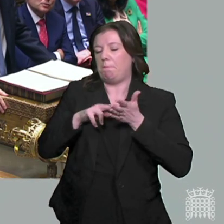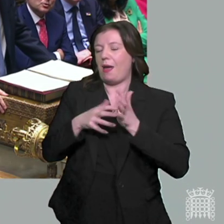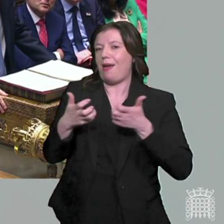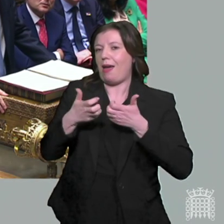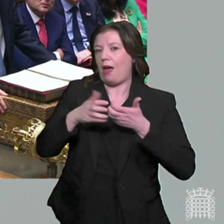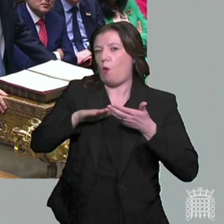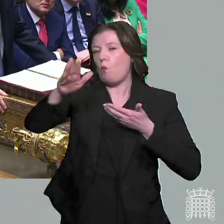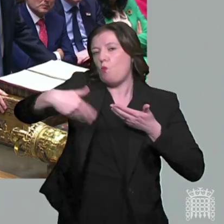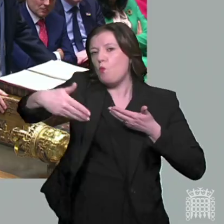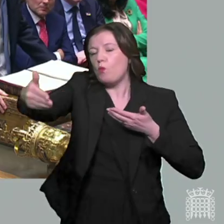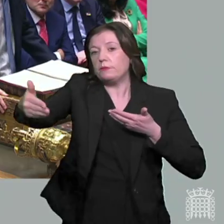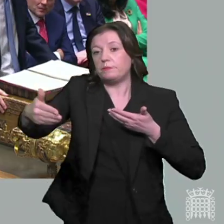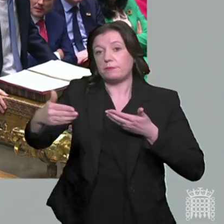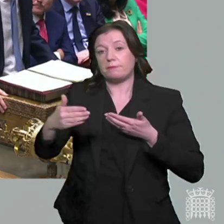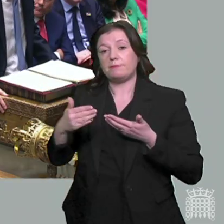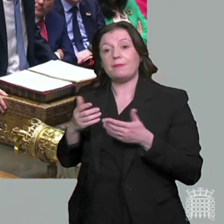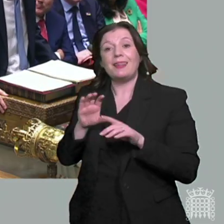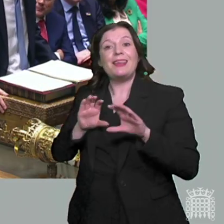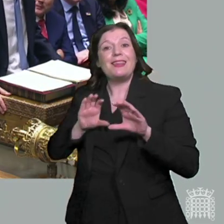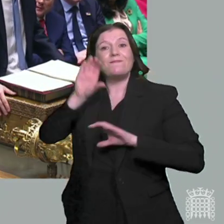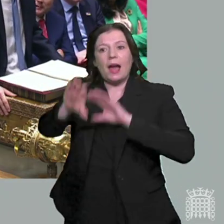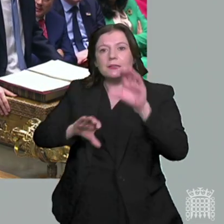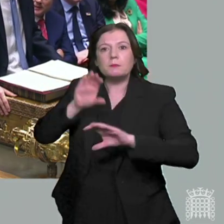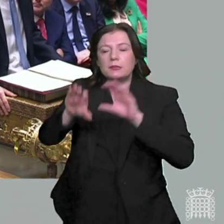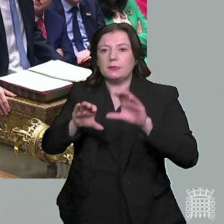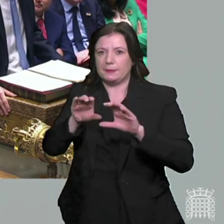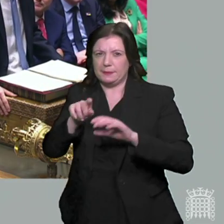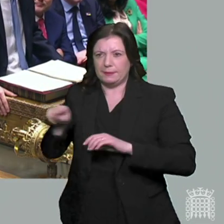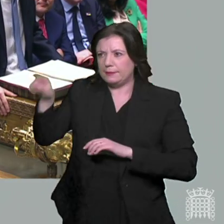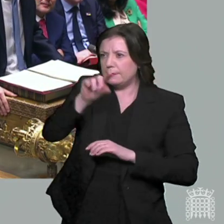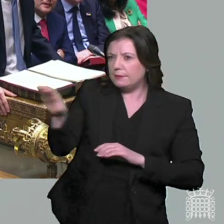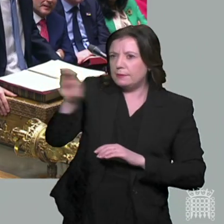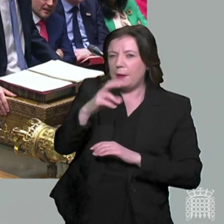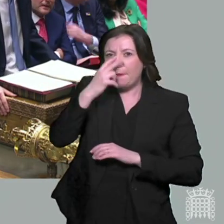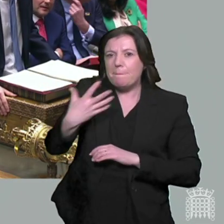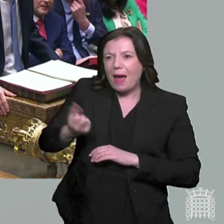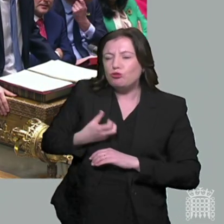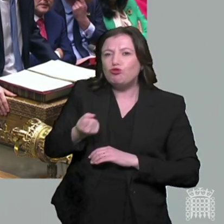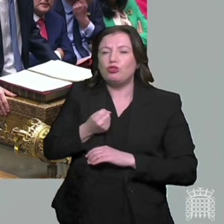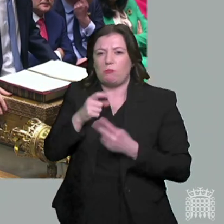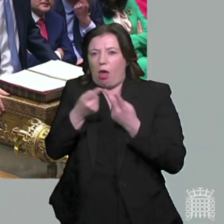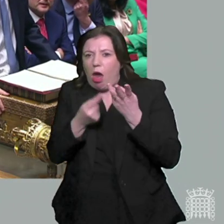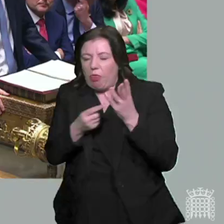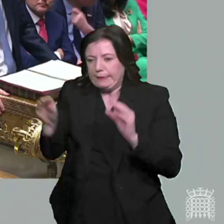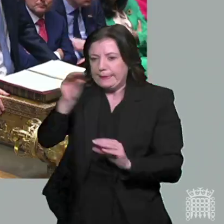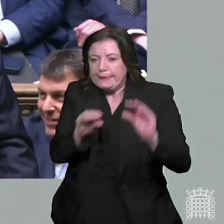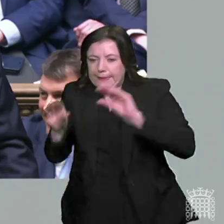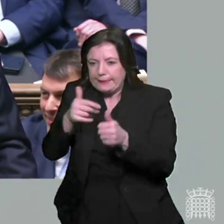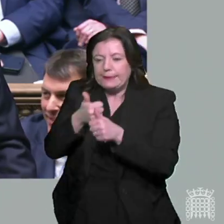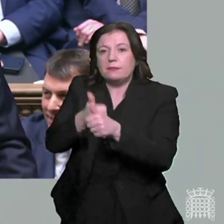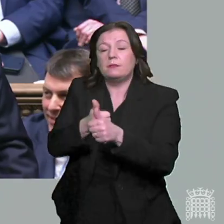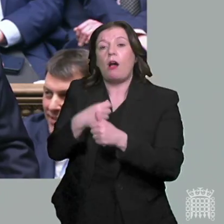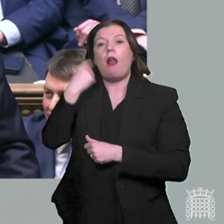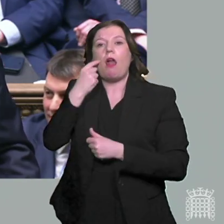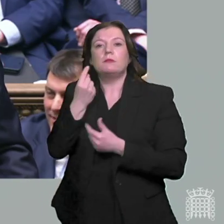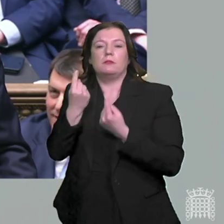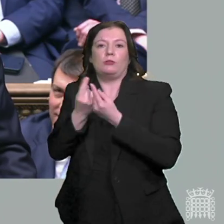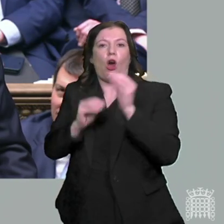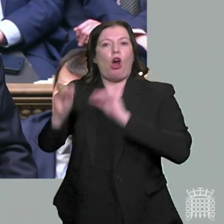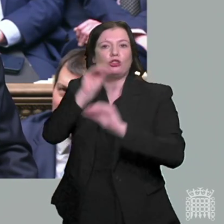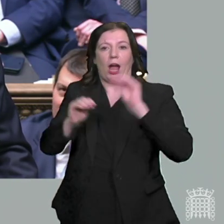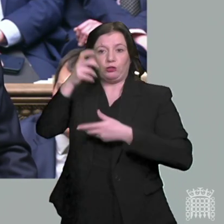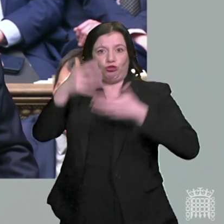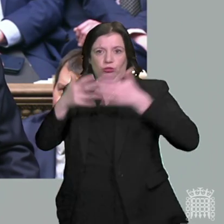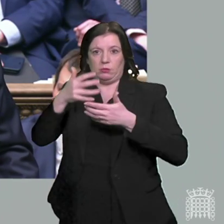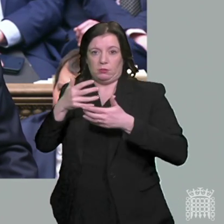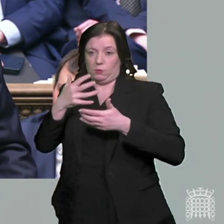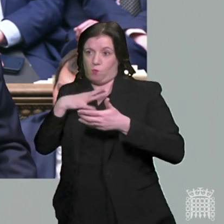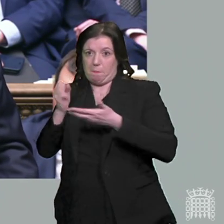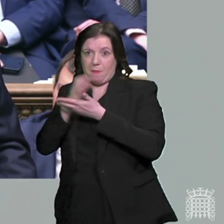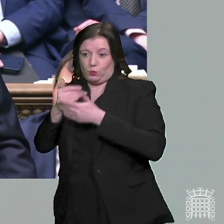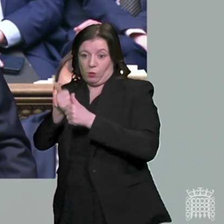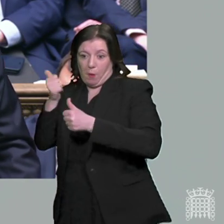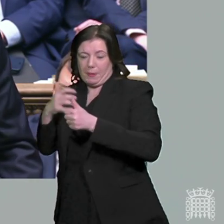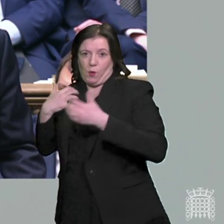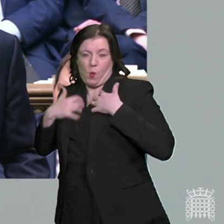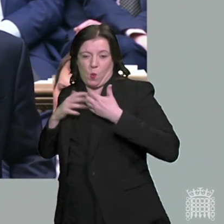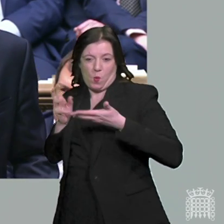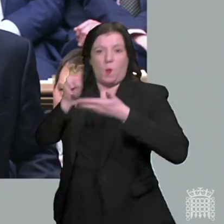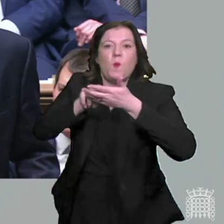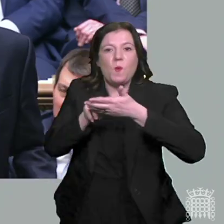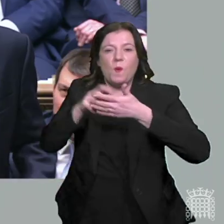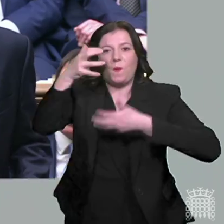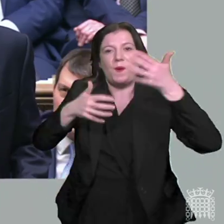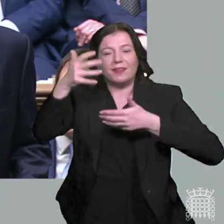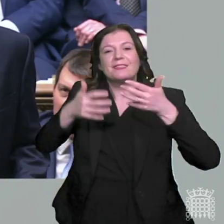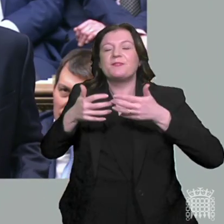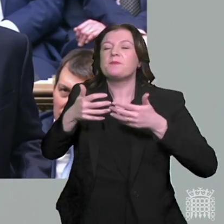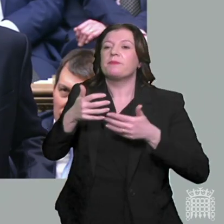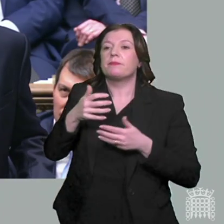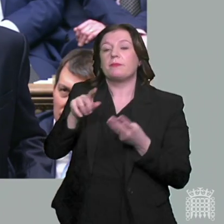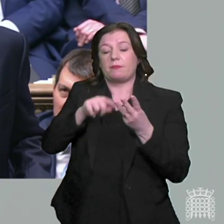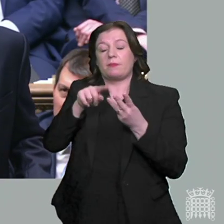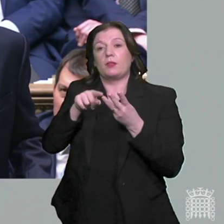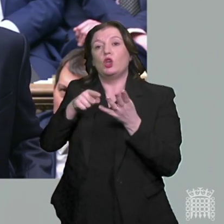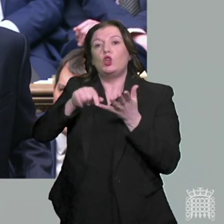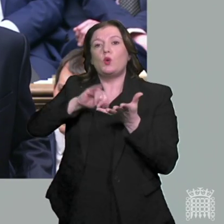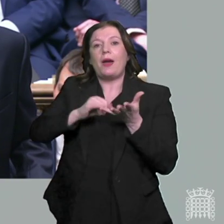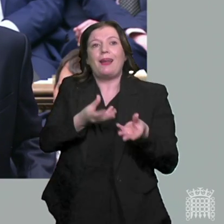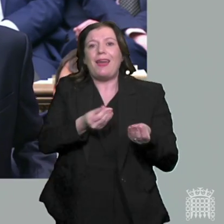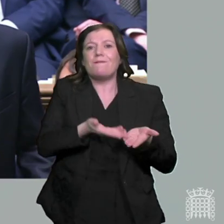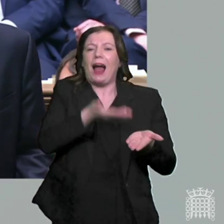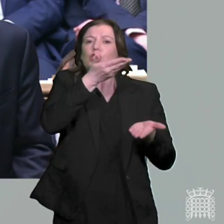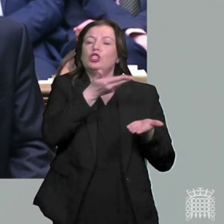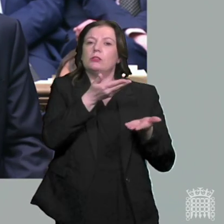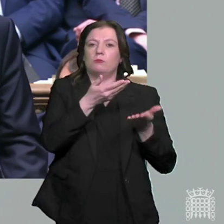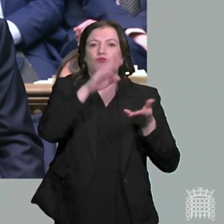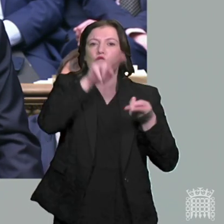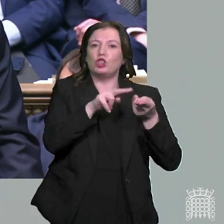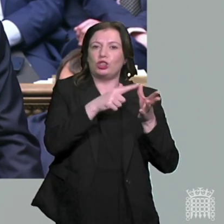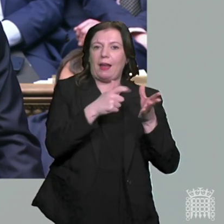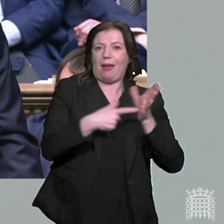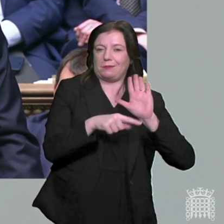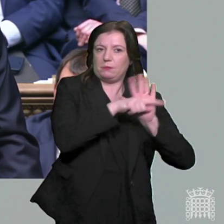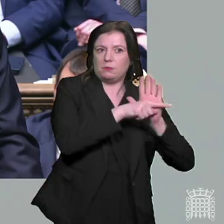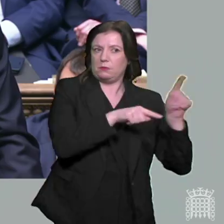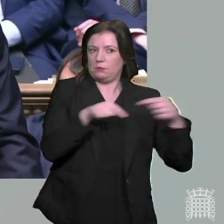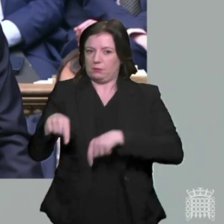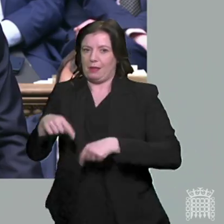It will include measures to unlock productive investment from defined contribution pension funds and other sources, make the London Stock Exchange a more attractive place to list, and complete our response to the challenges created by the US Inflation Reduction Act.